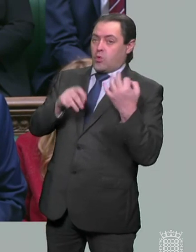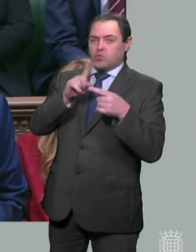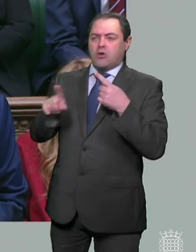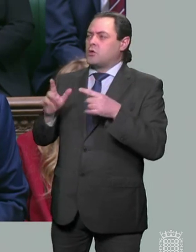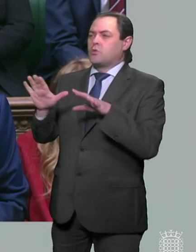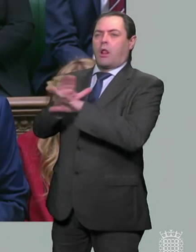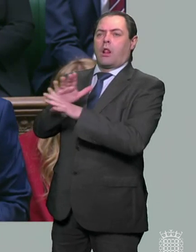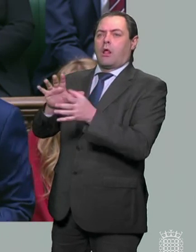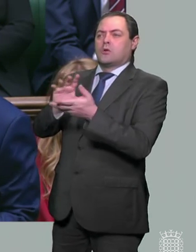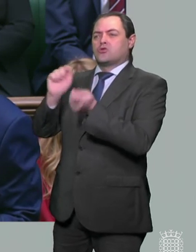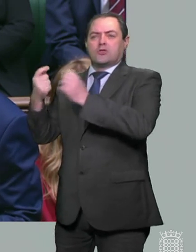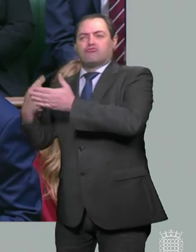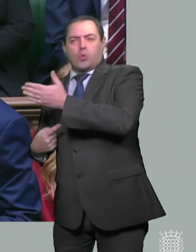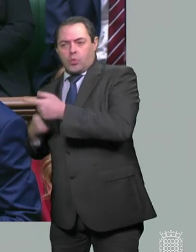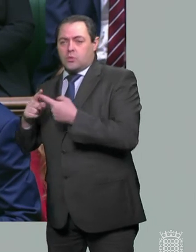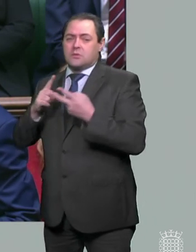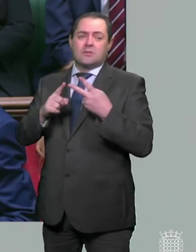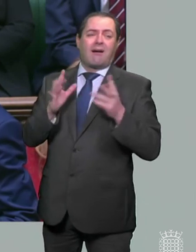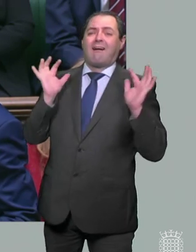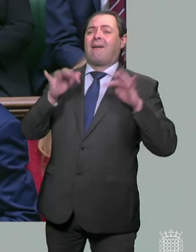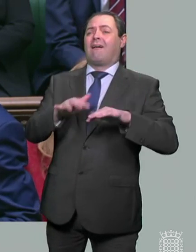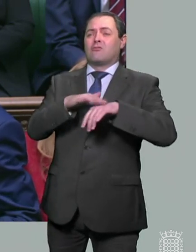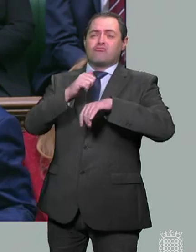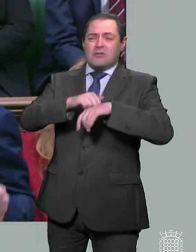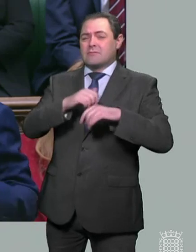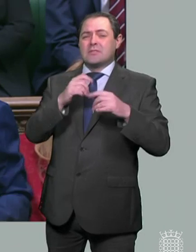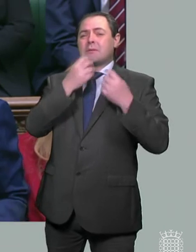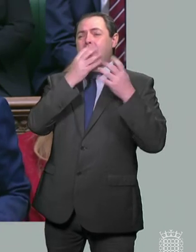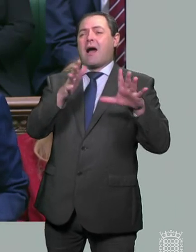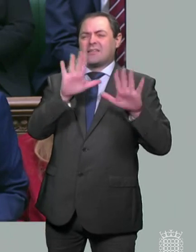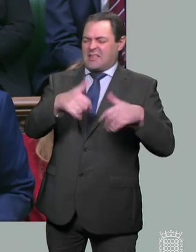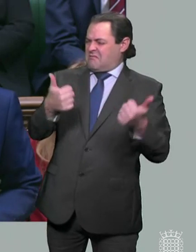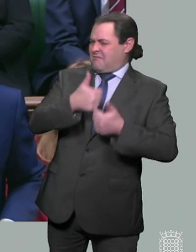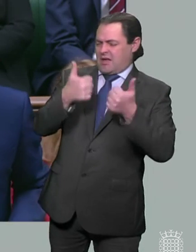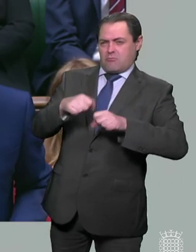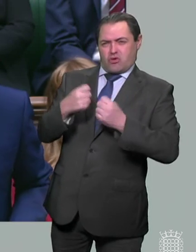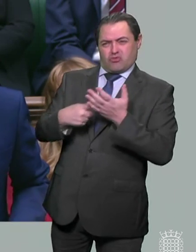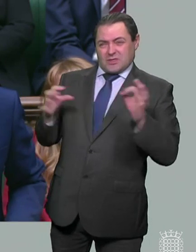Downing Street throws parties during lockdown; he says it is not a problem.